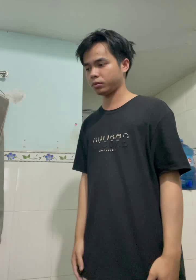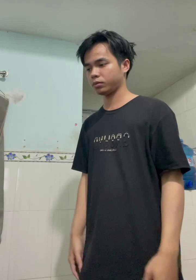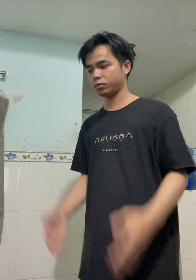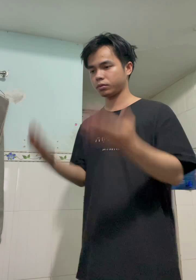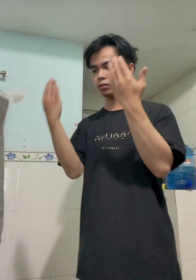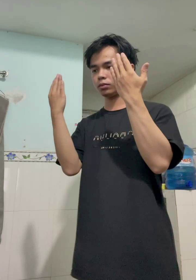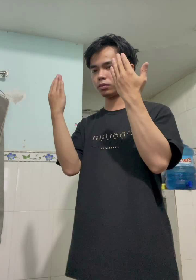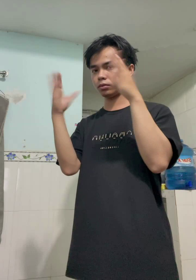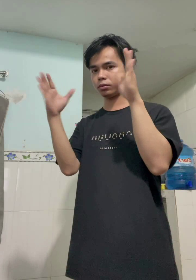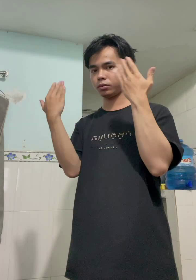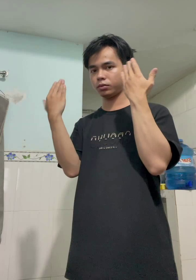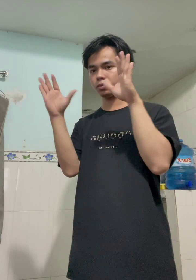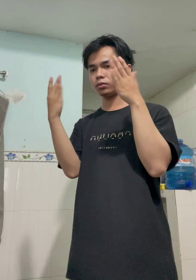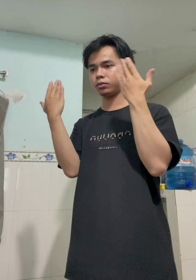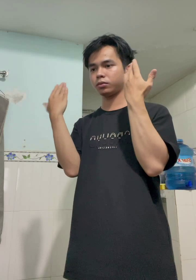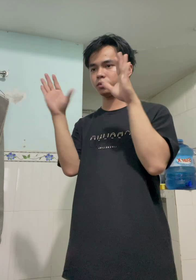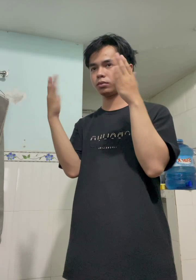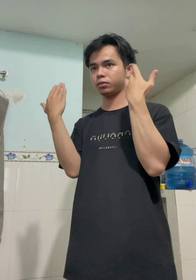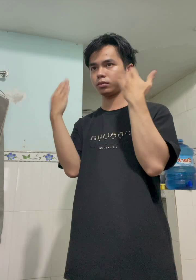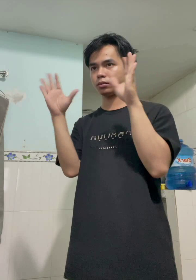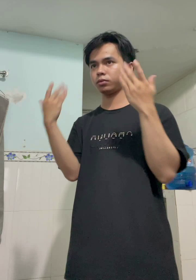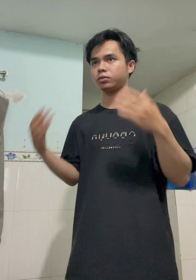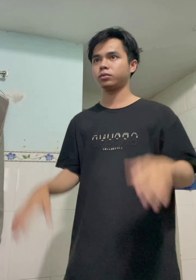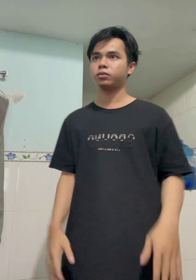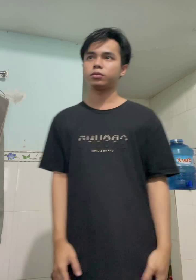vo tay